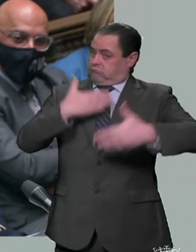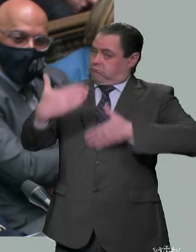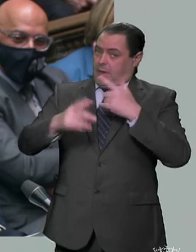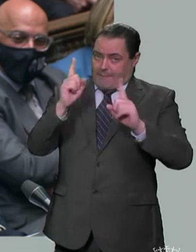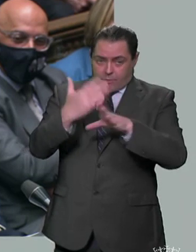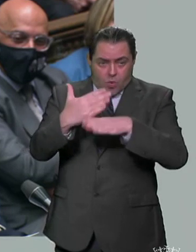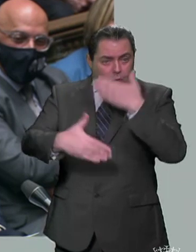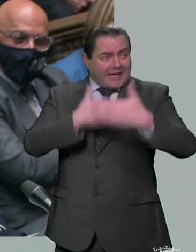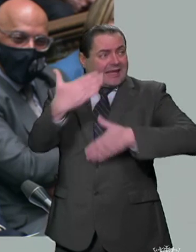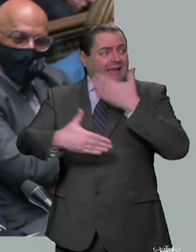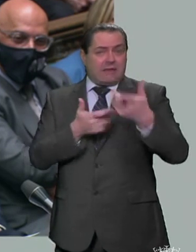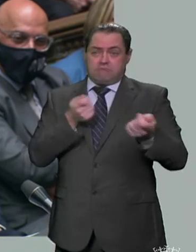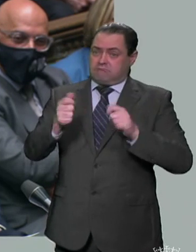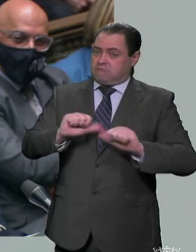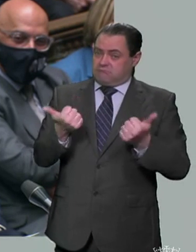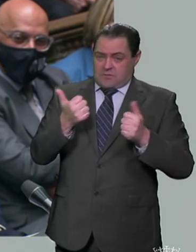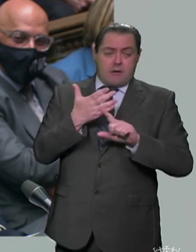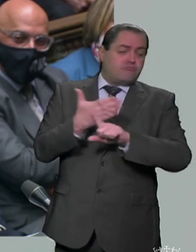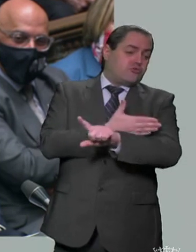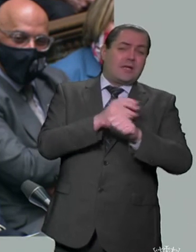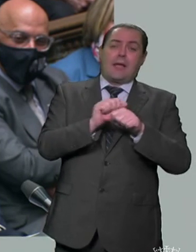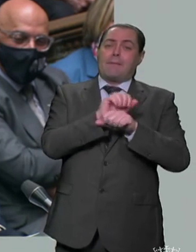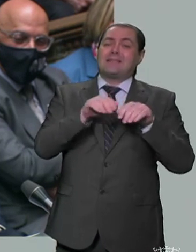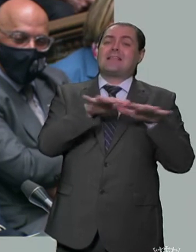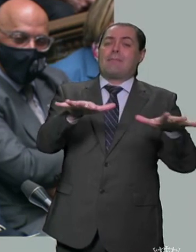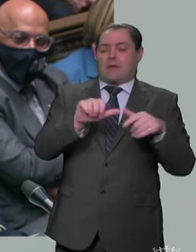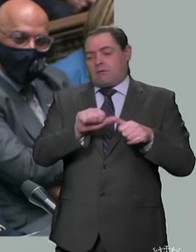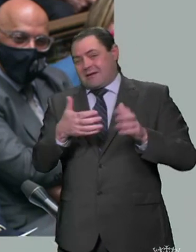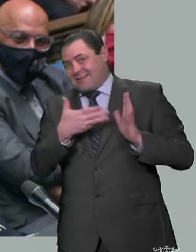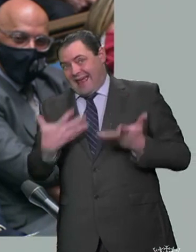We now have more people in work than there were before the pandemic began.